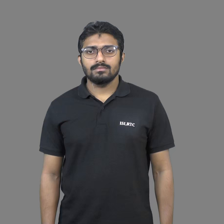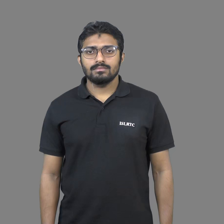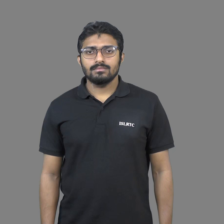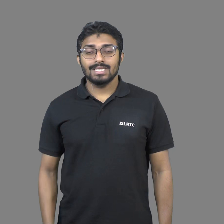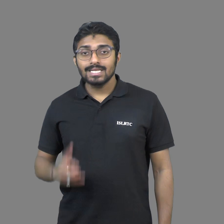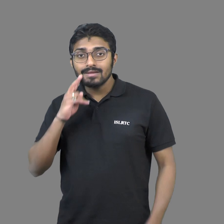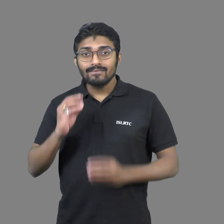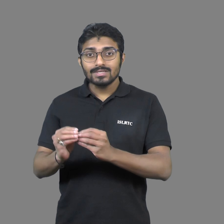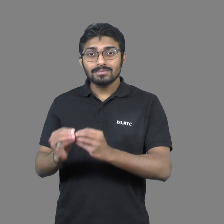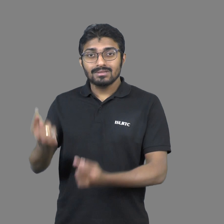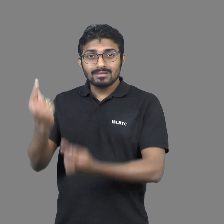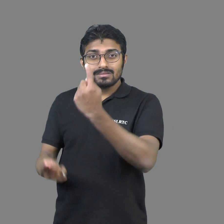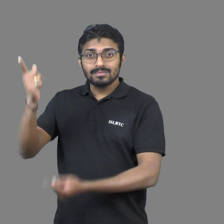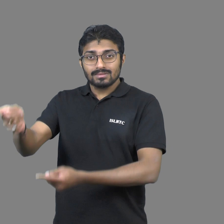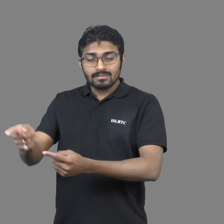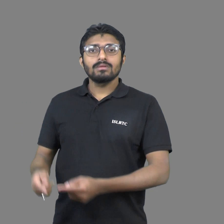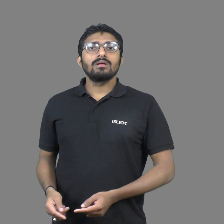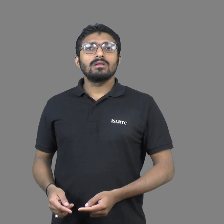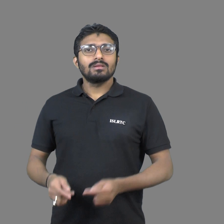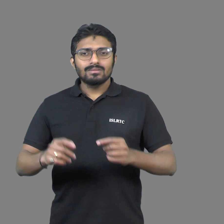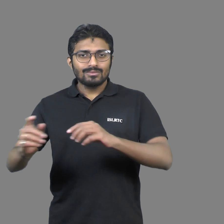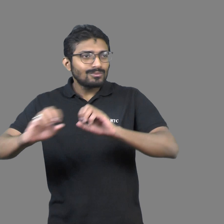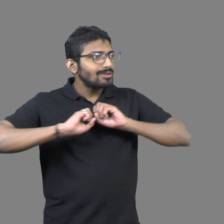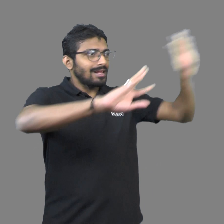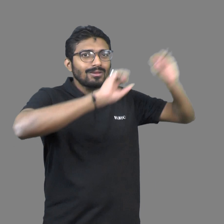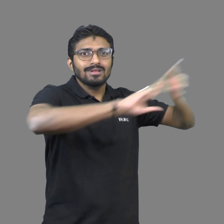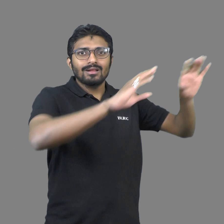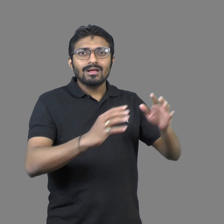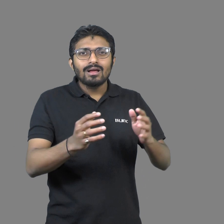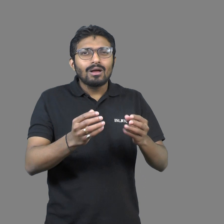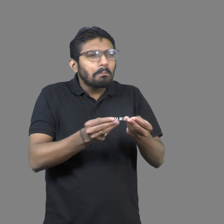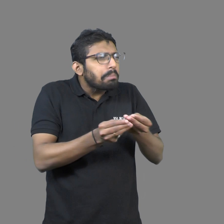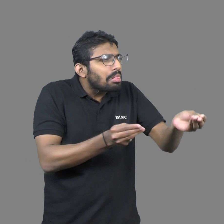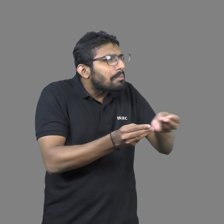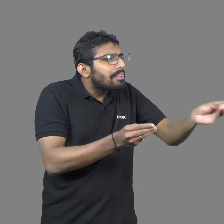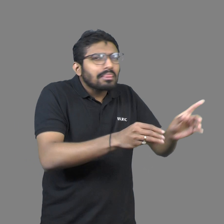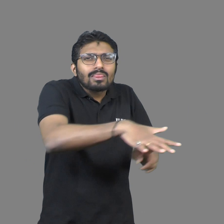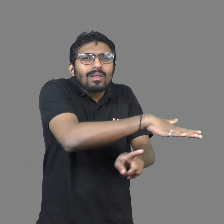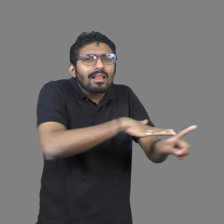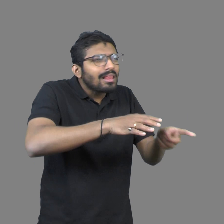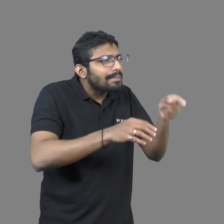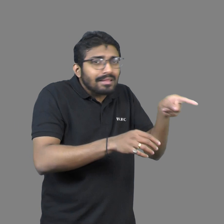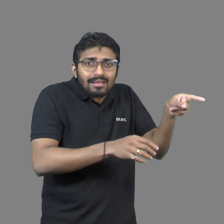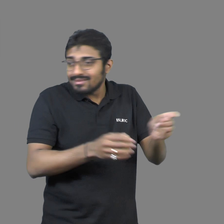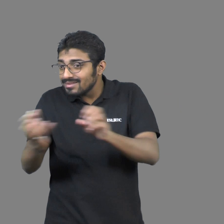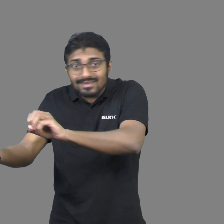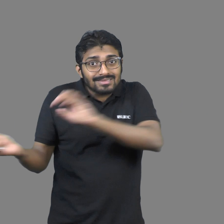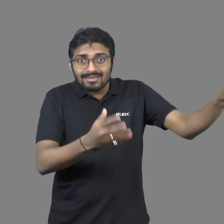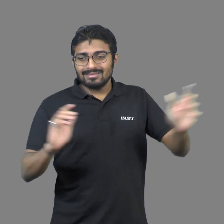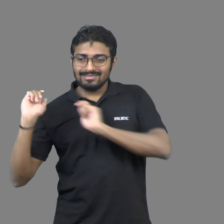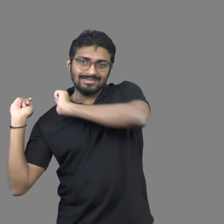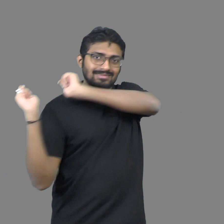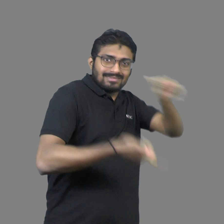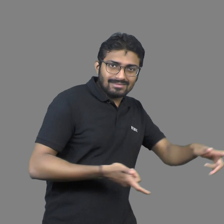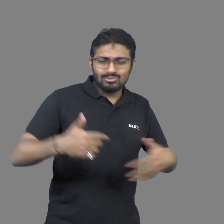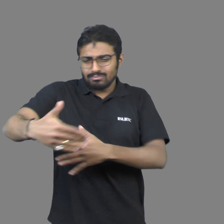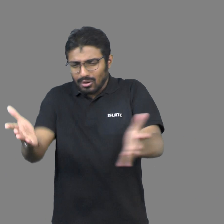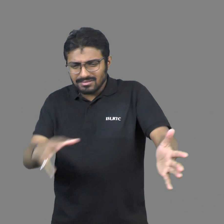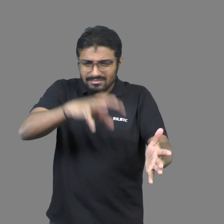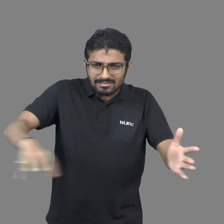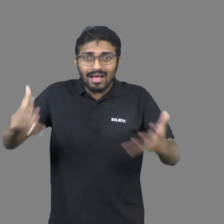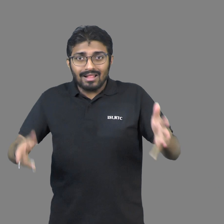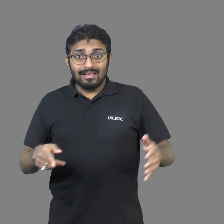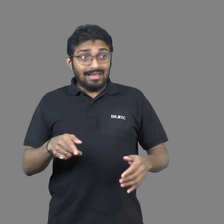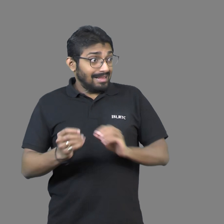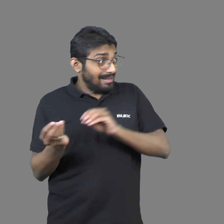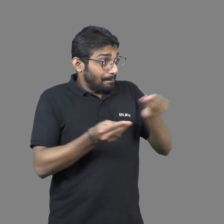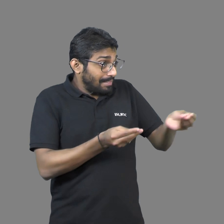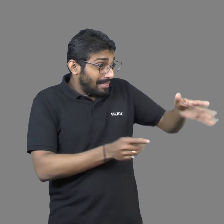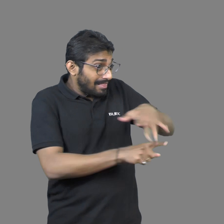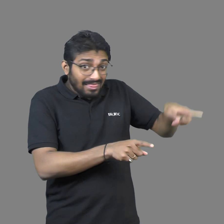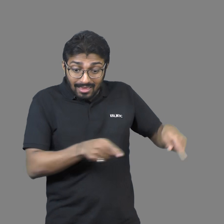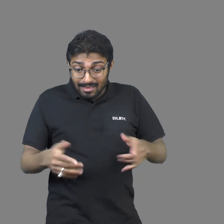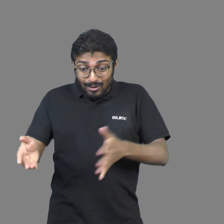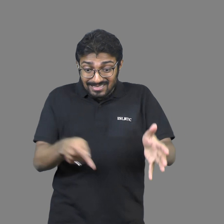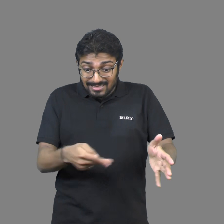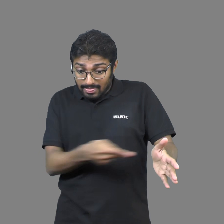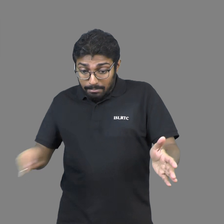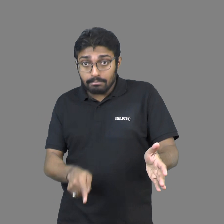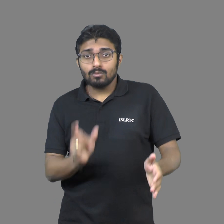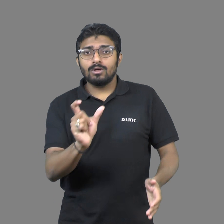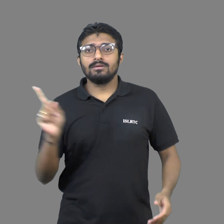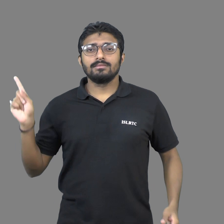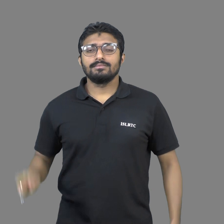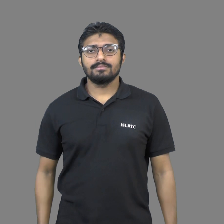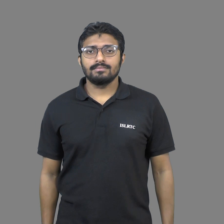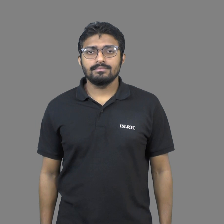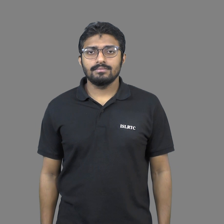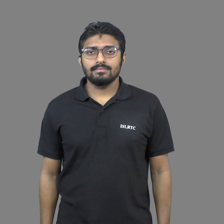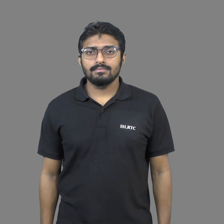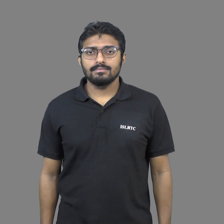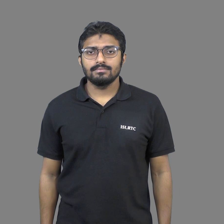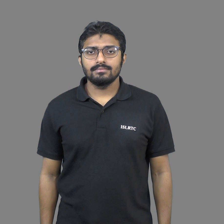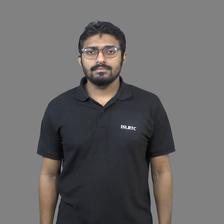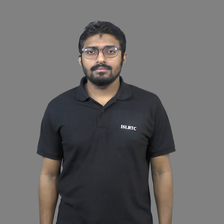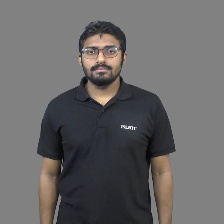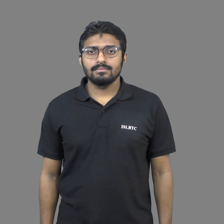Packing for Local Markets